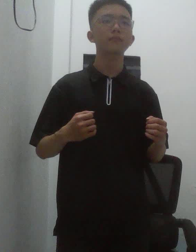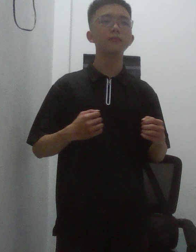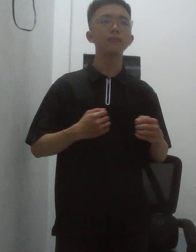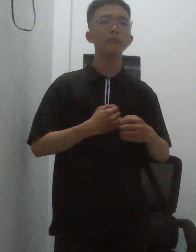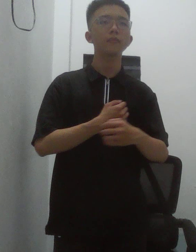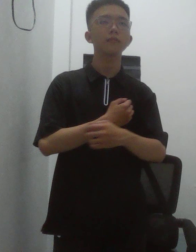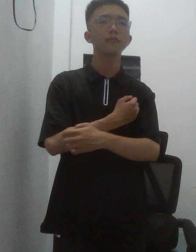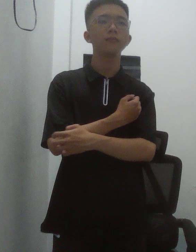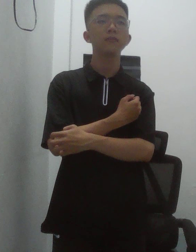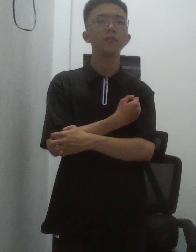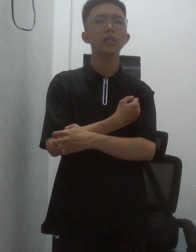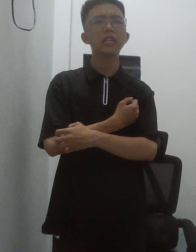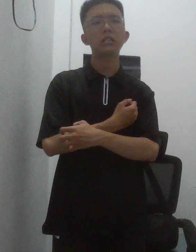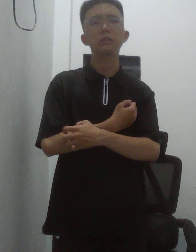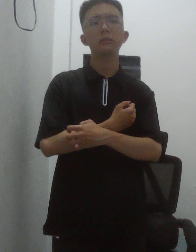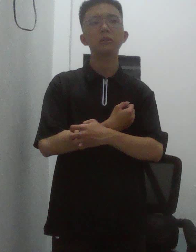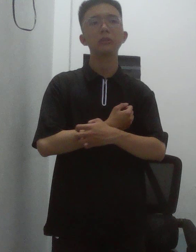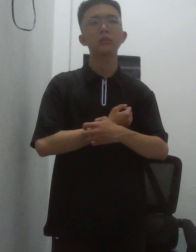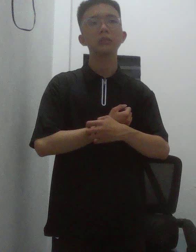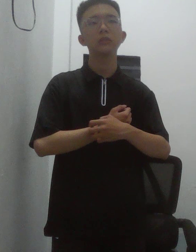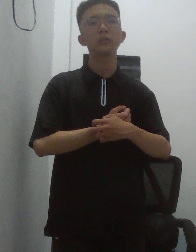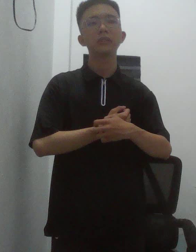ngheo